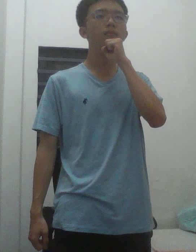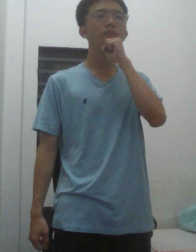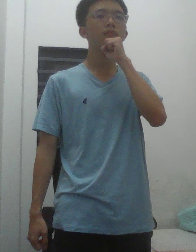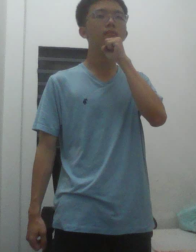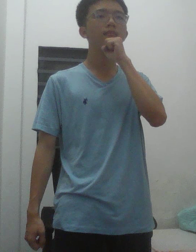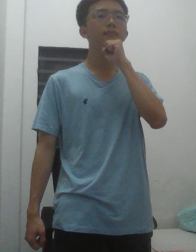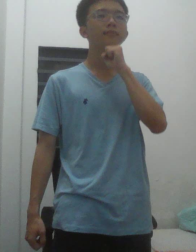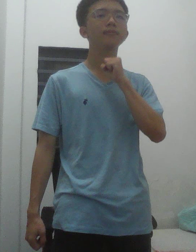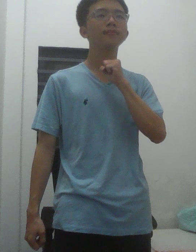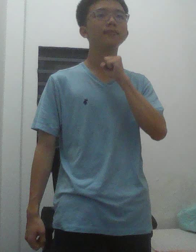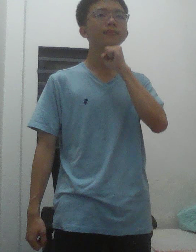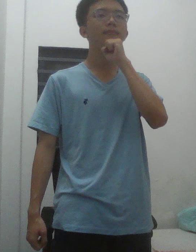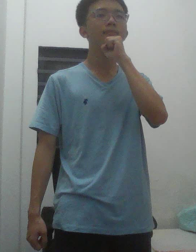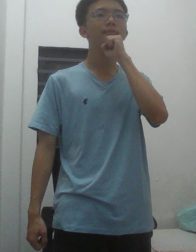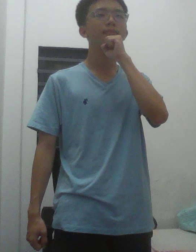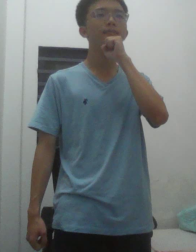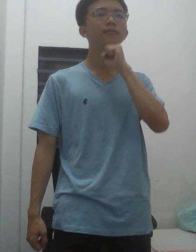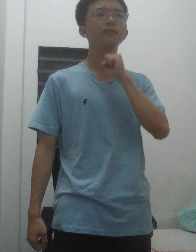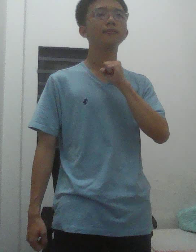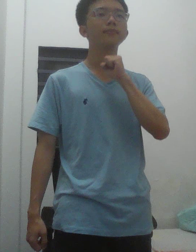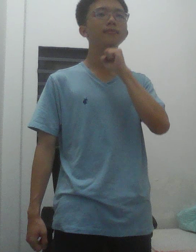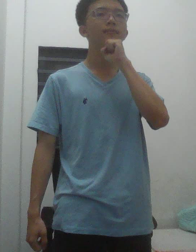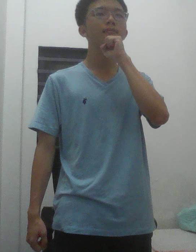dong y